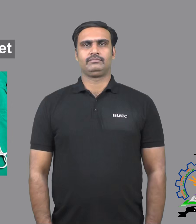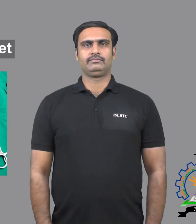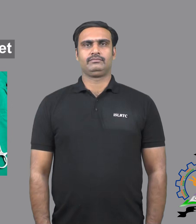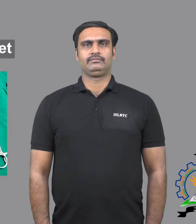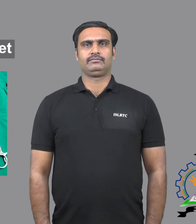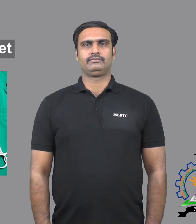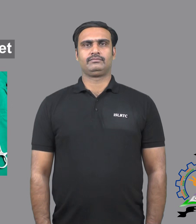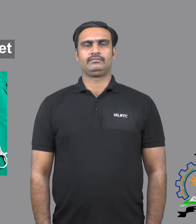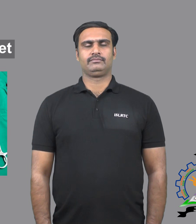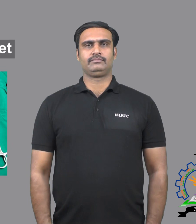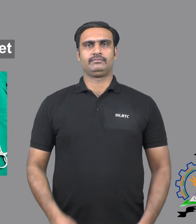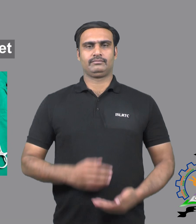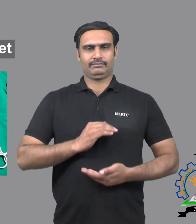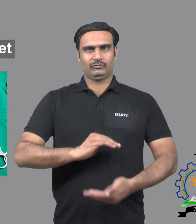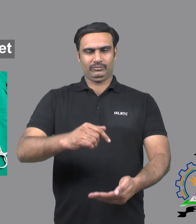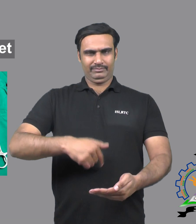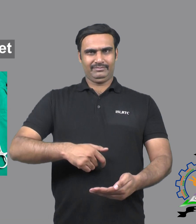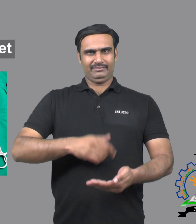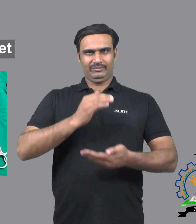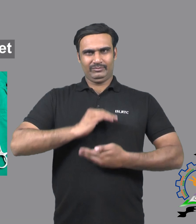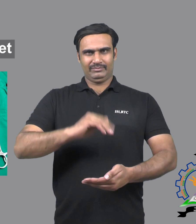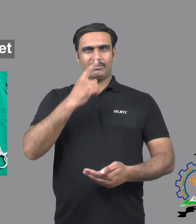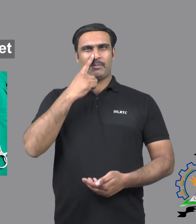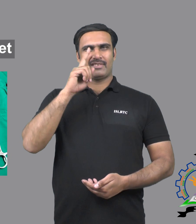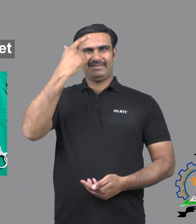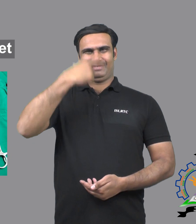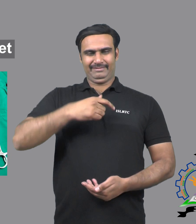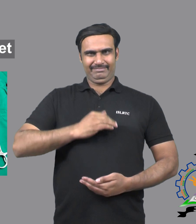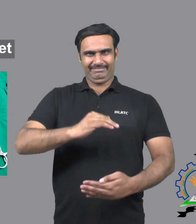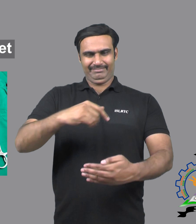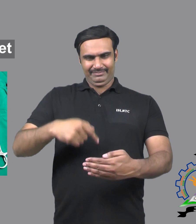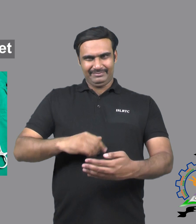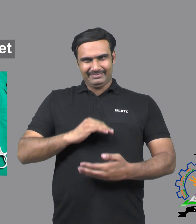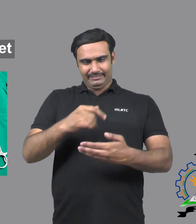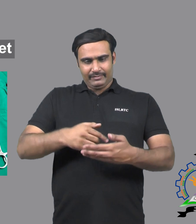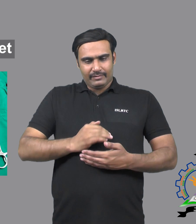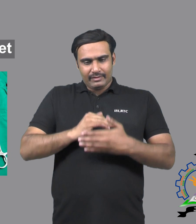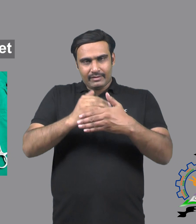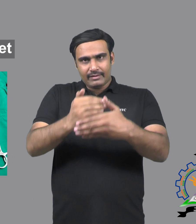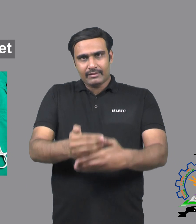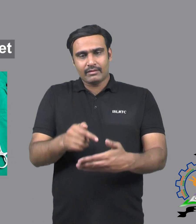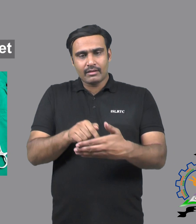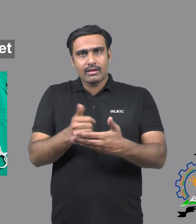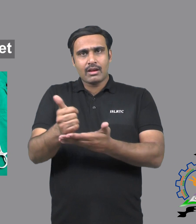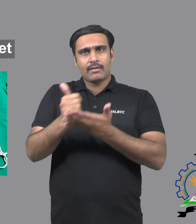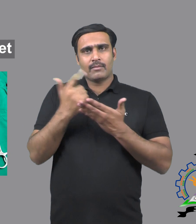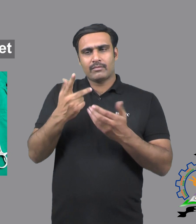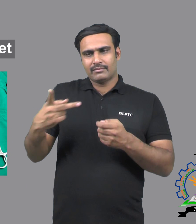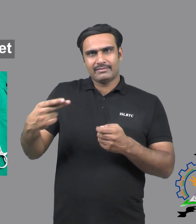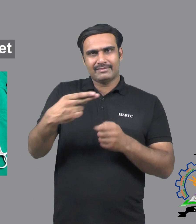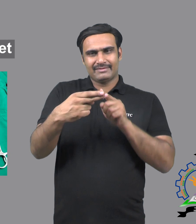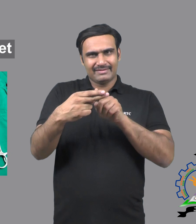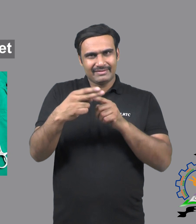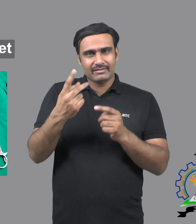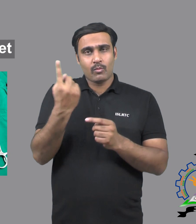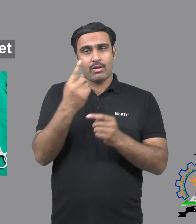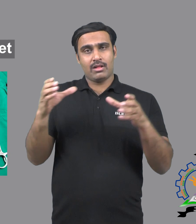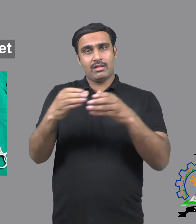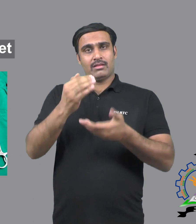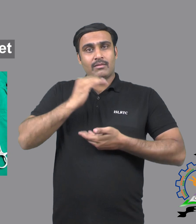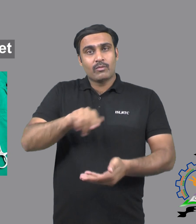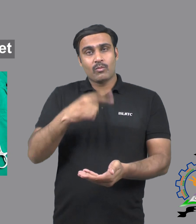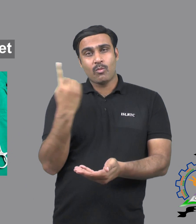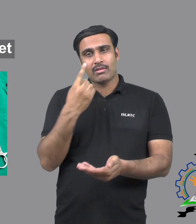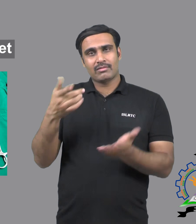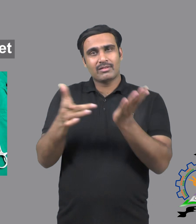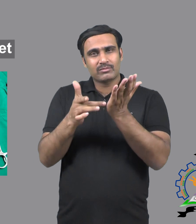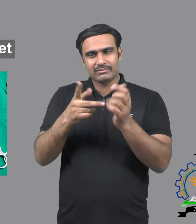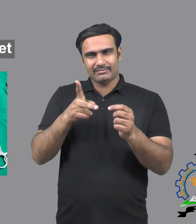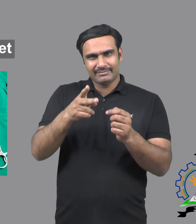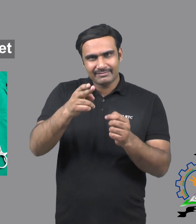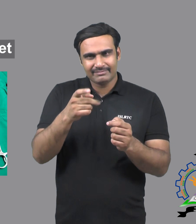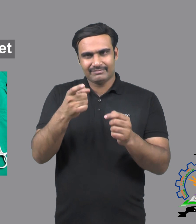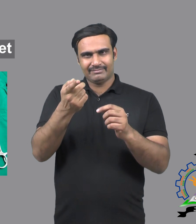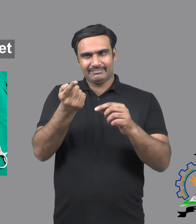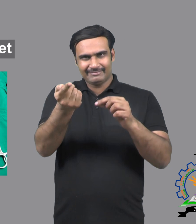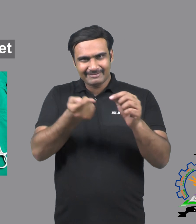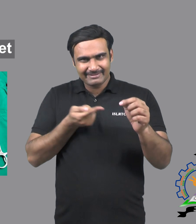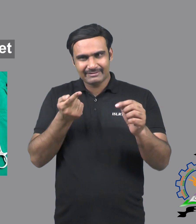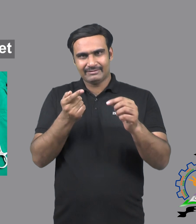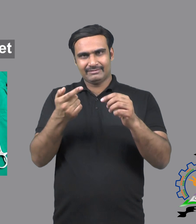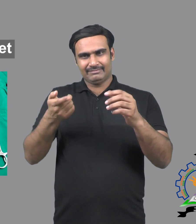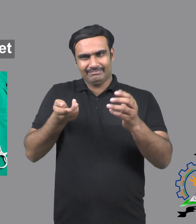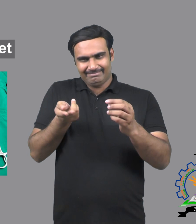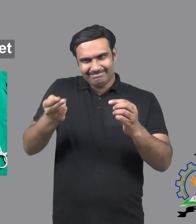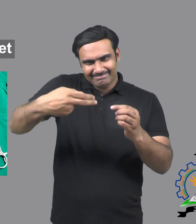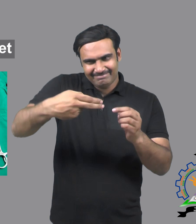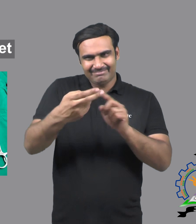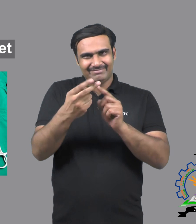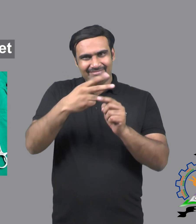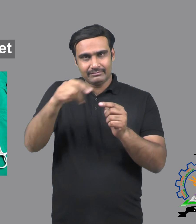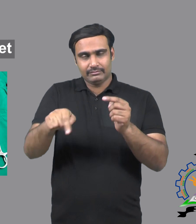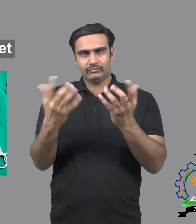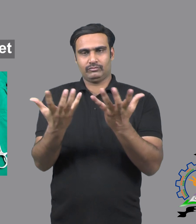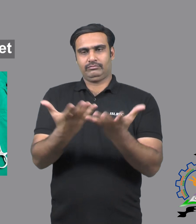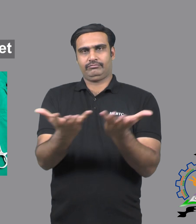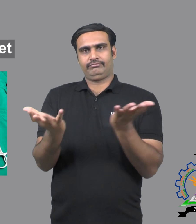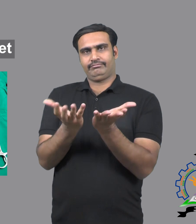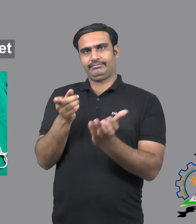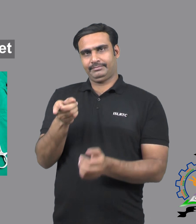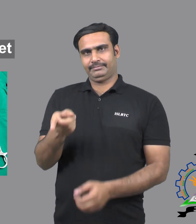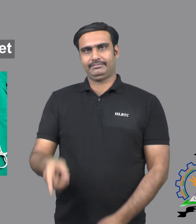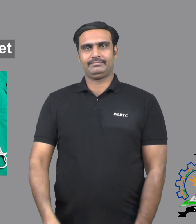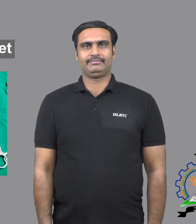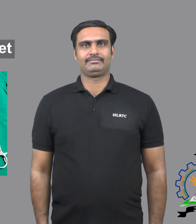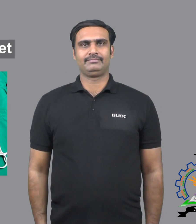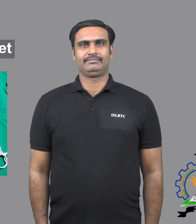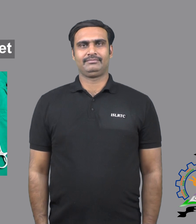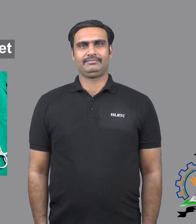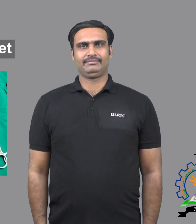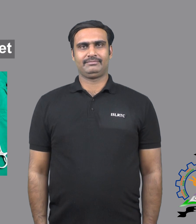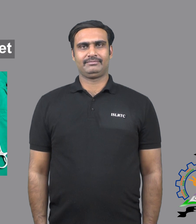Caesaerian Section Set